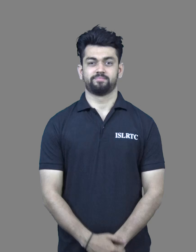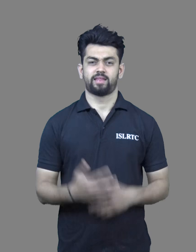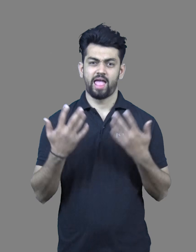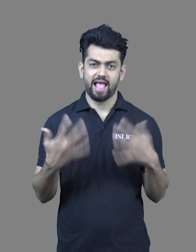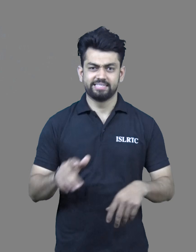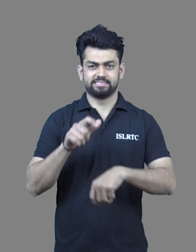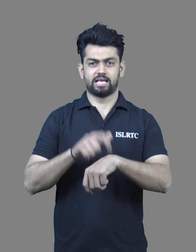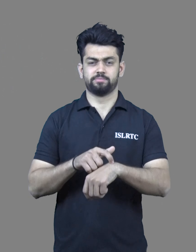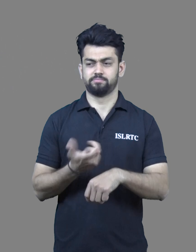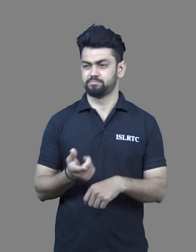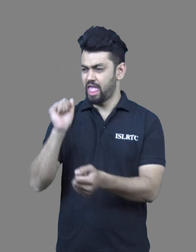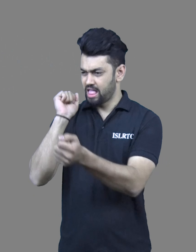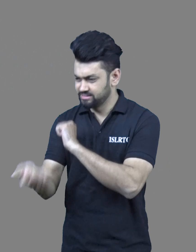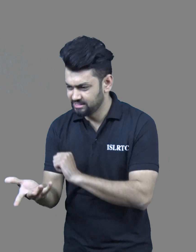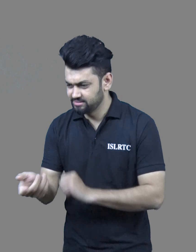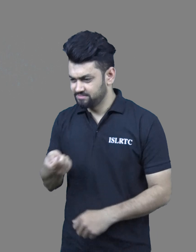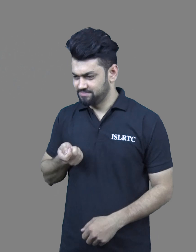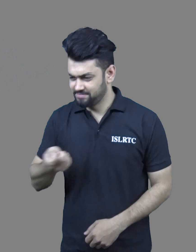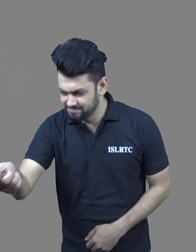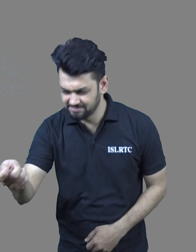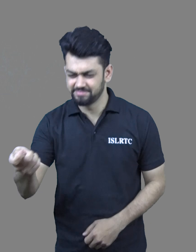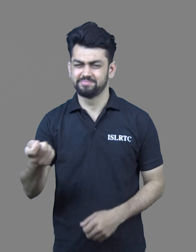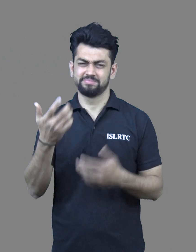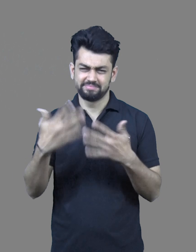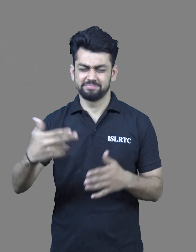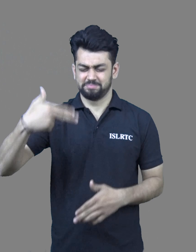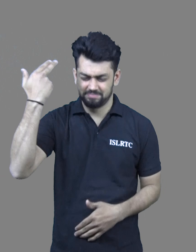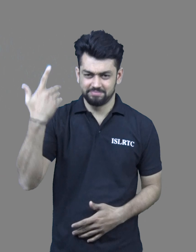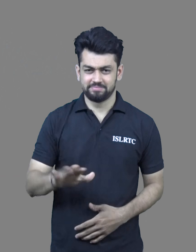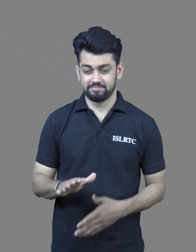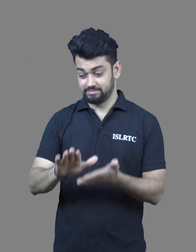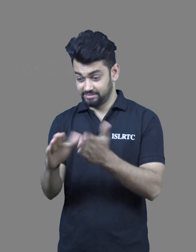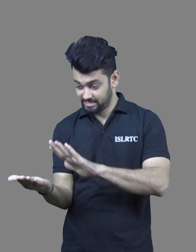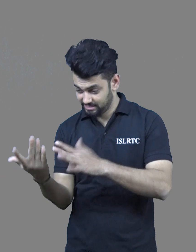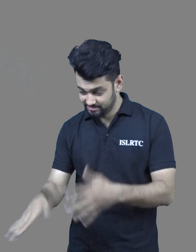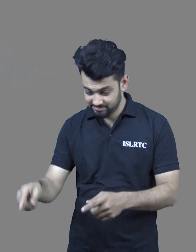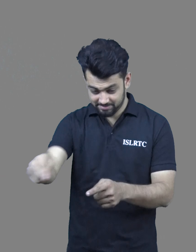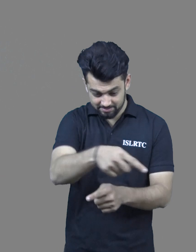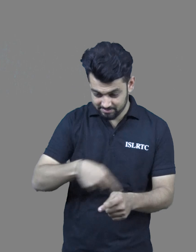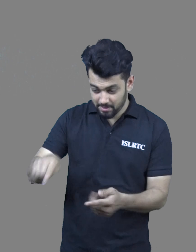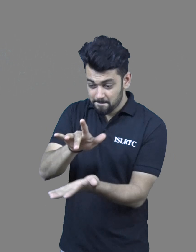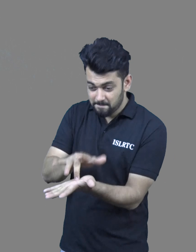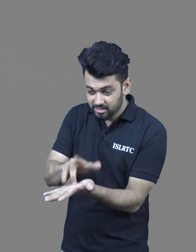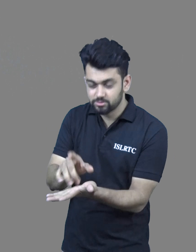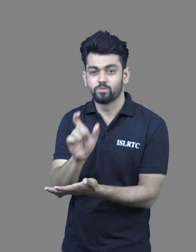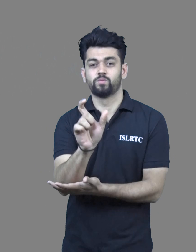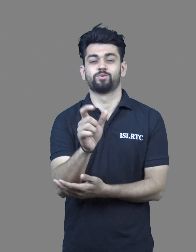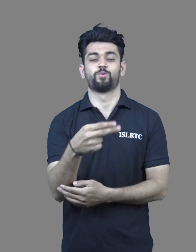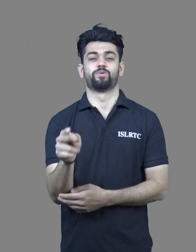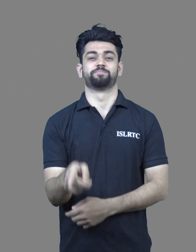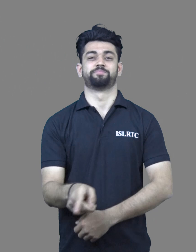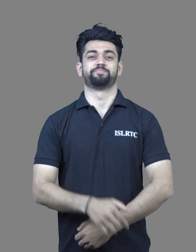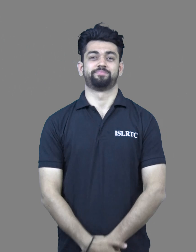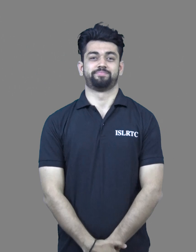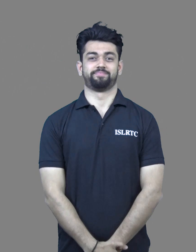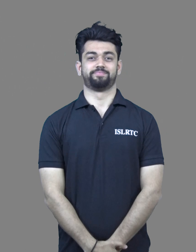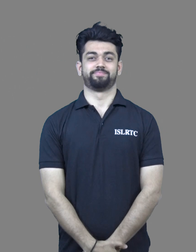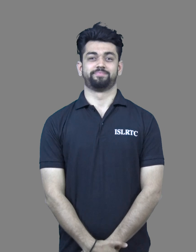Crime Scene